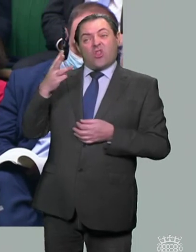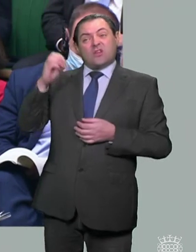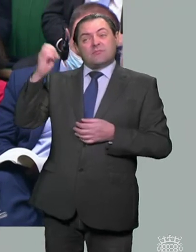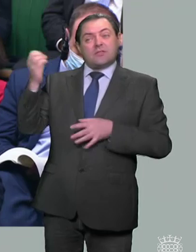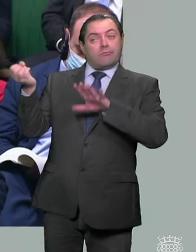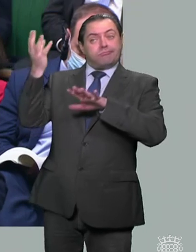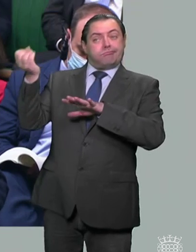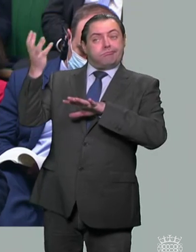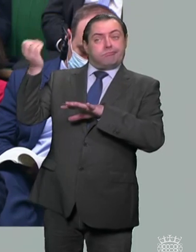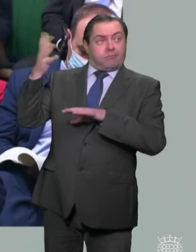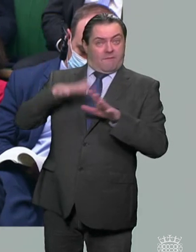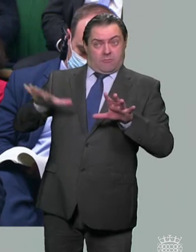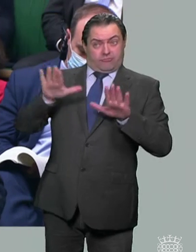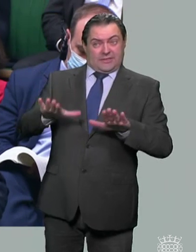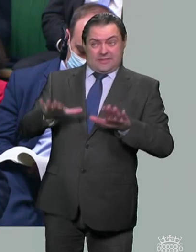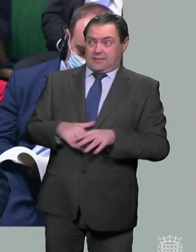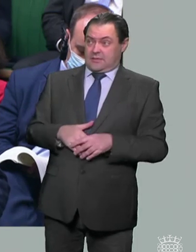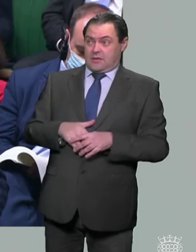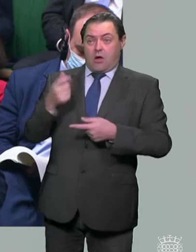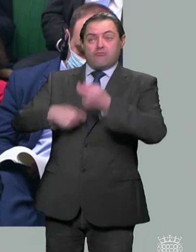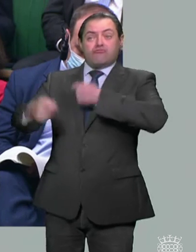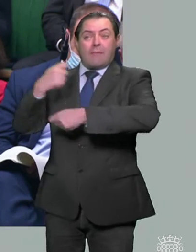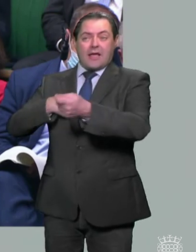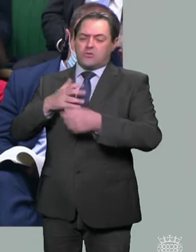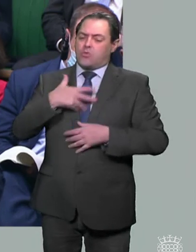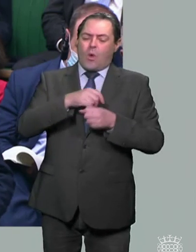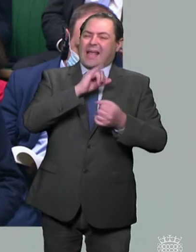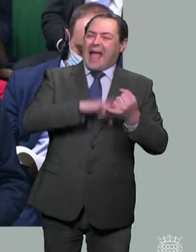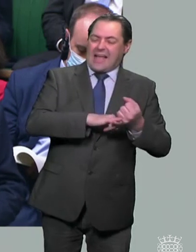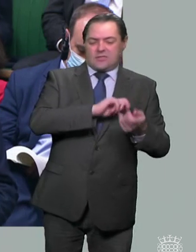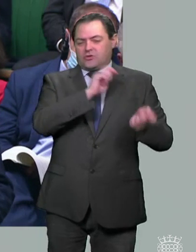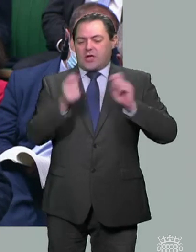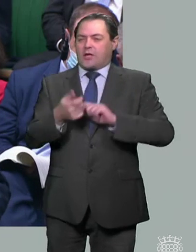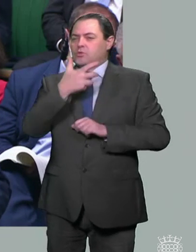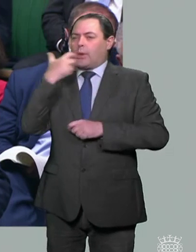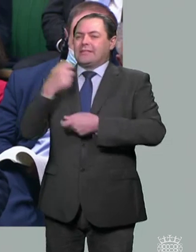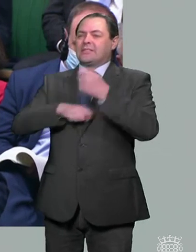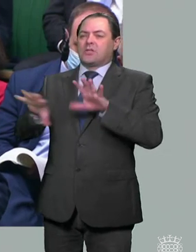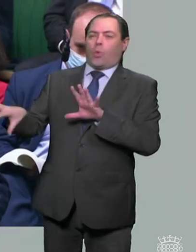I support the Government’s incentive scheme to replace old gas boilers with environmentally friendly alternatives.